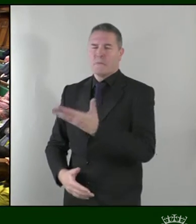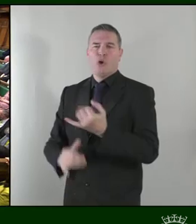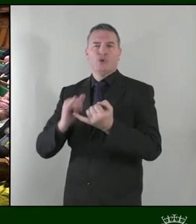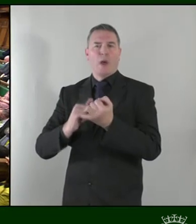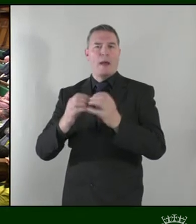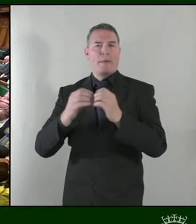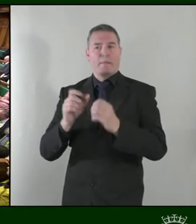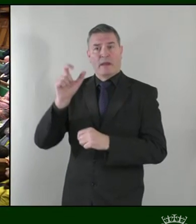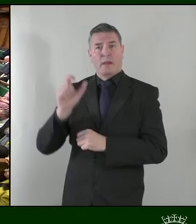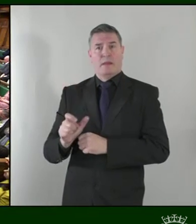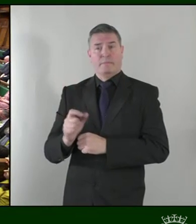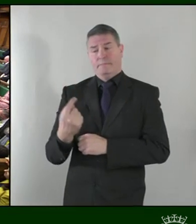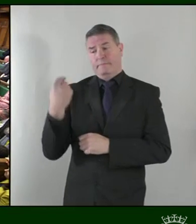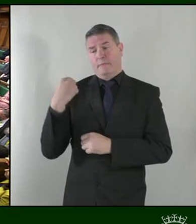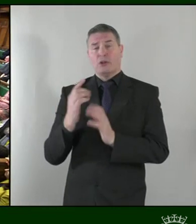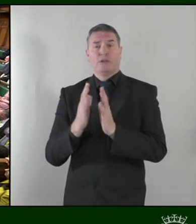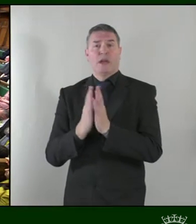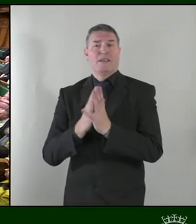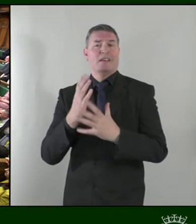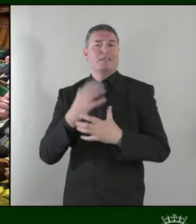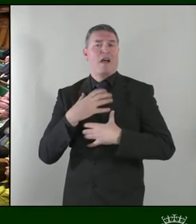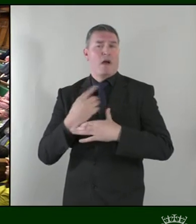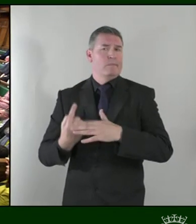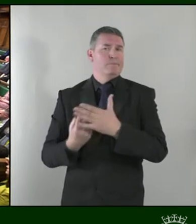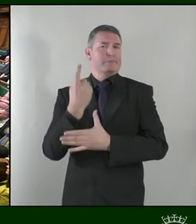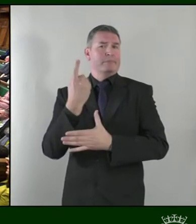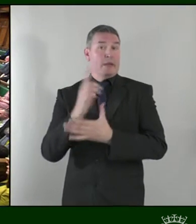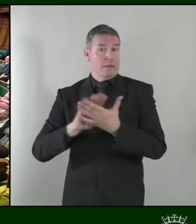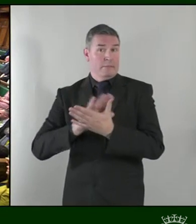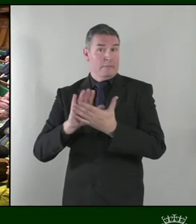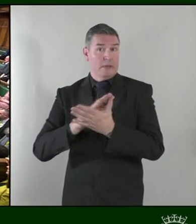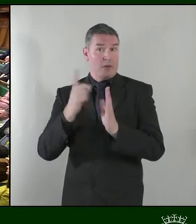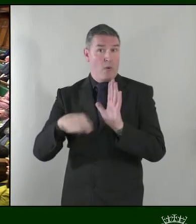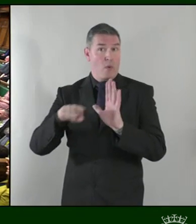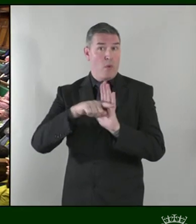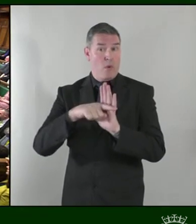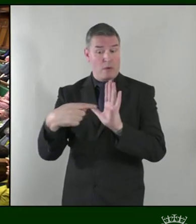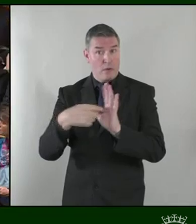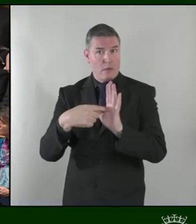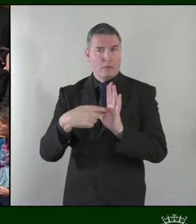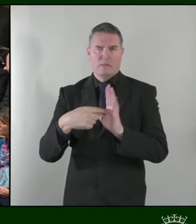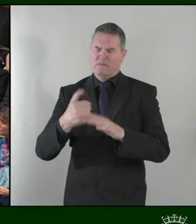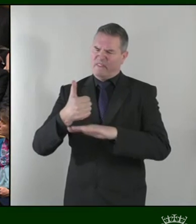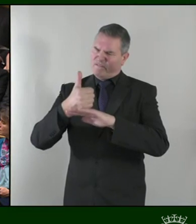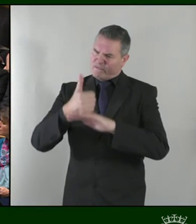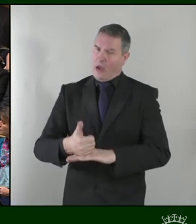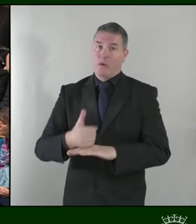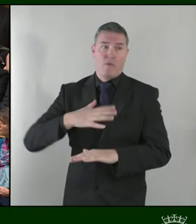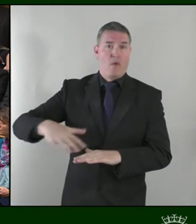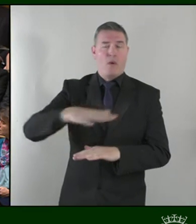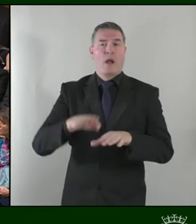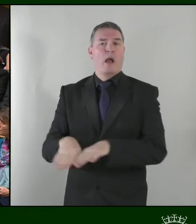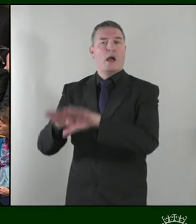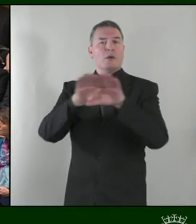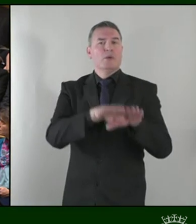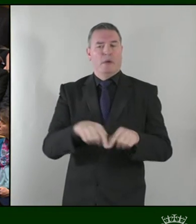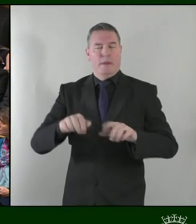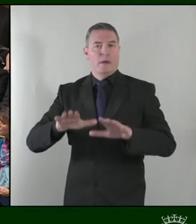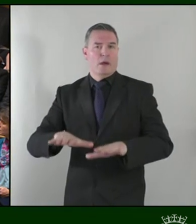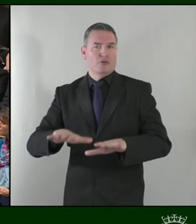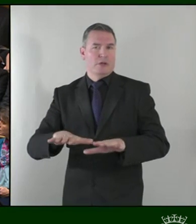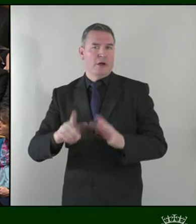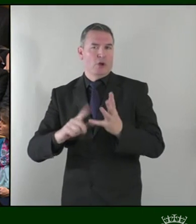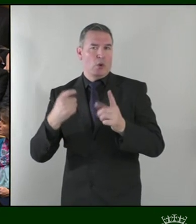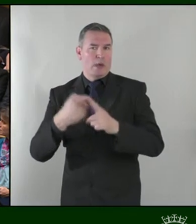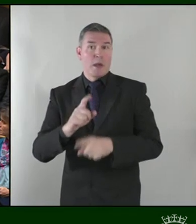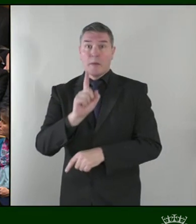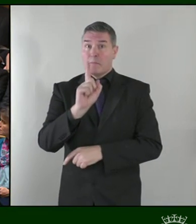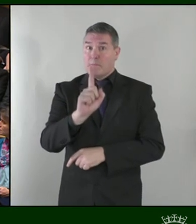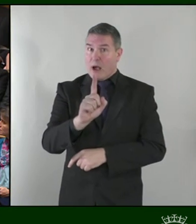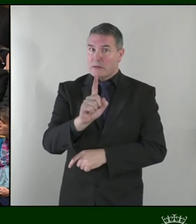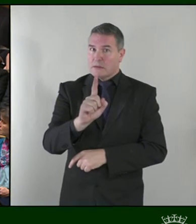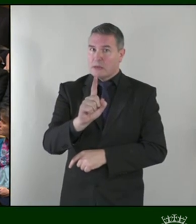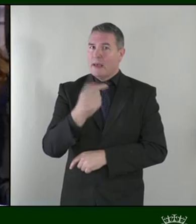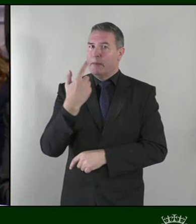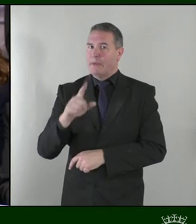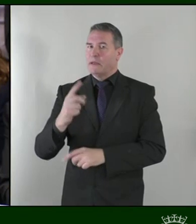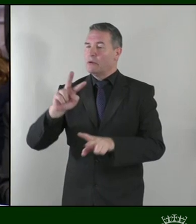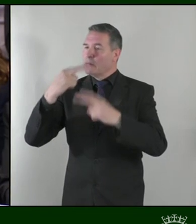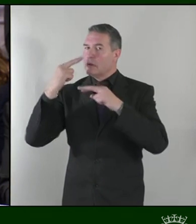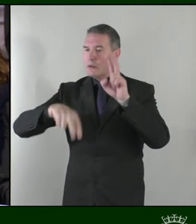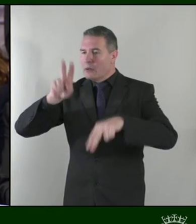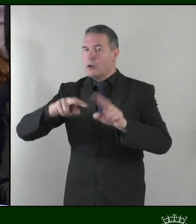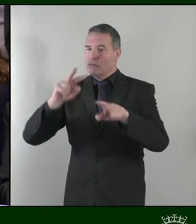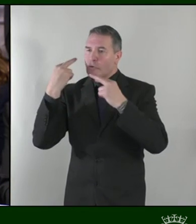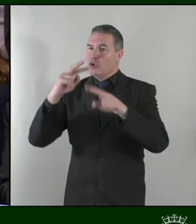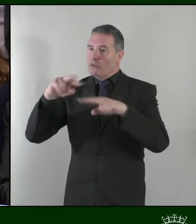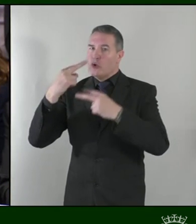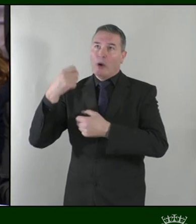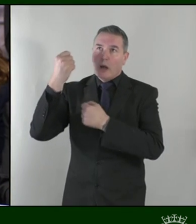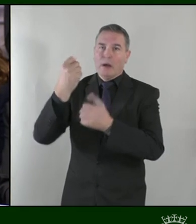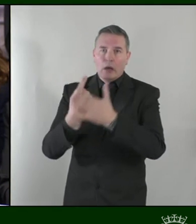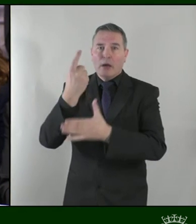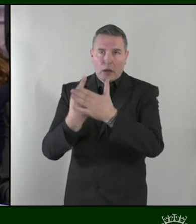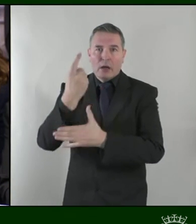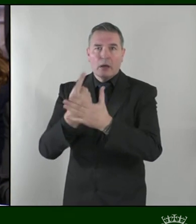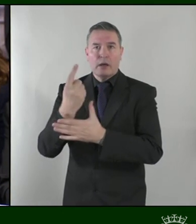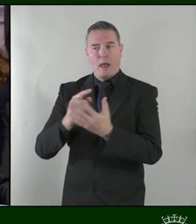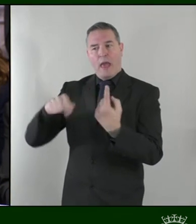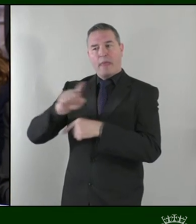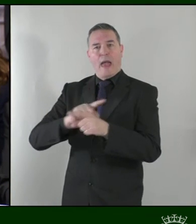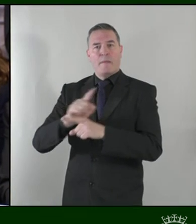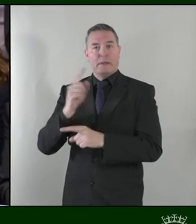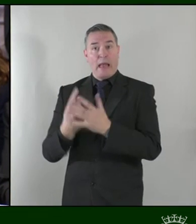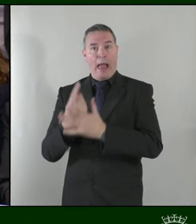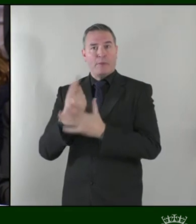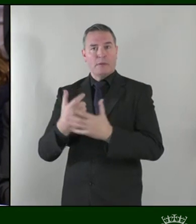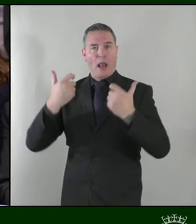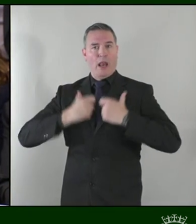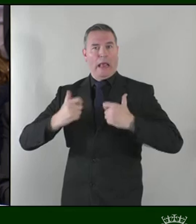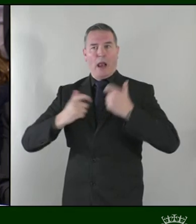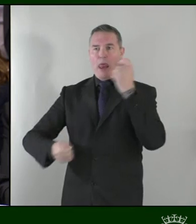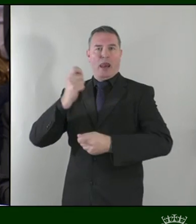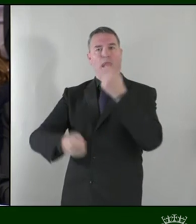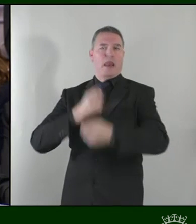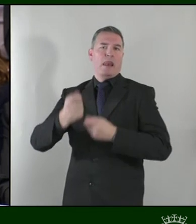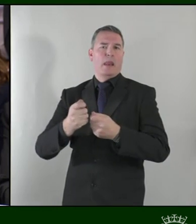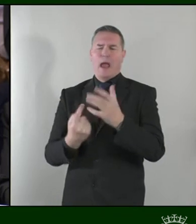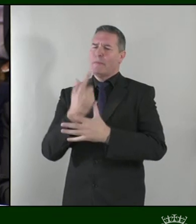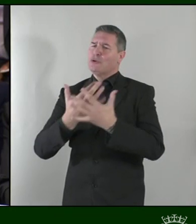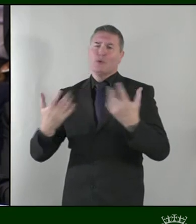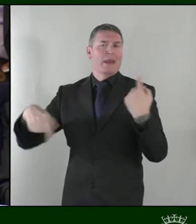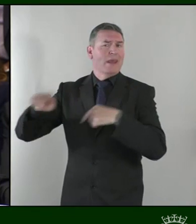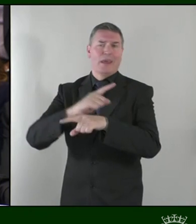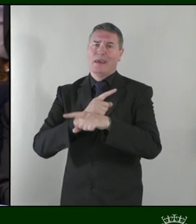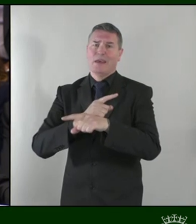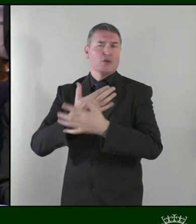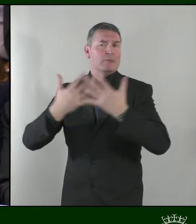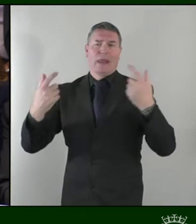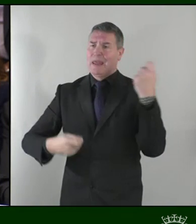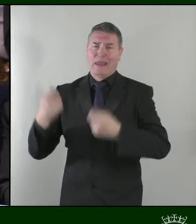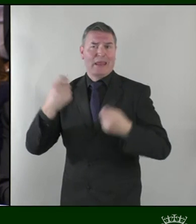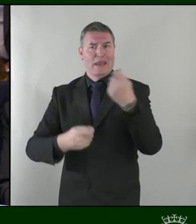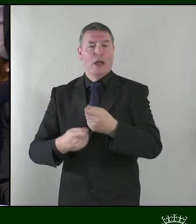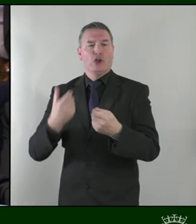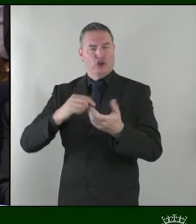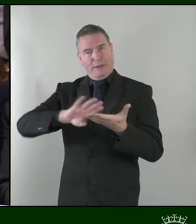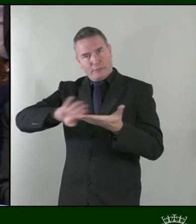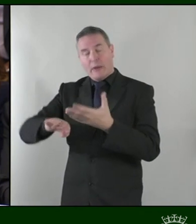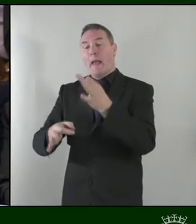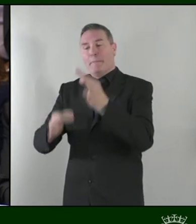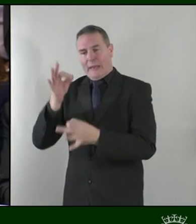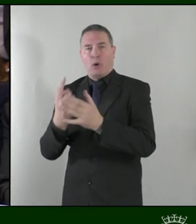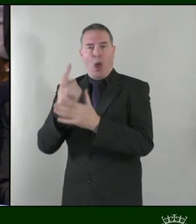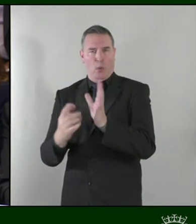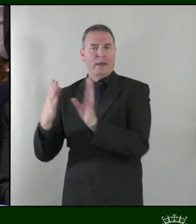The terrorist incident last week reminds us that the rule of law remains a fundamental foundation of our democratic constitution, but the explosion of judicial review and judicial activism has led to a censoriousness and litigiousness in our society and has distorted questions that ought to remain exclusively political.